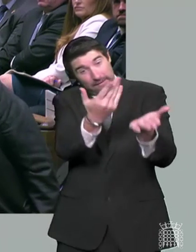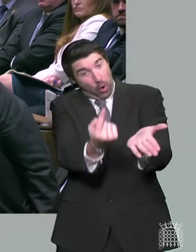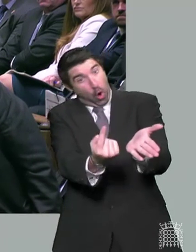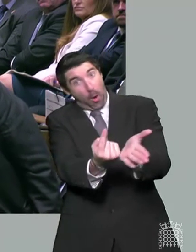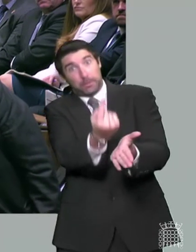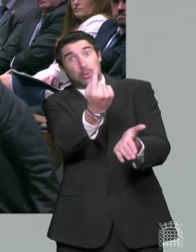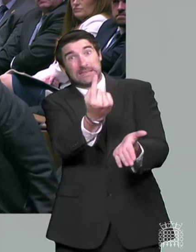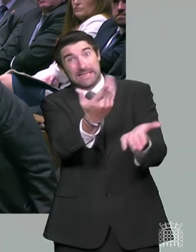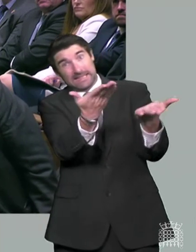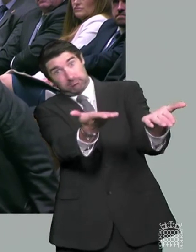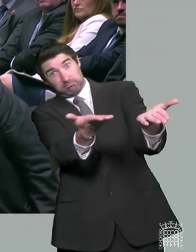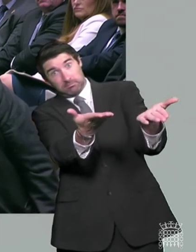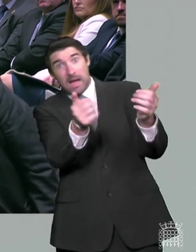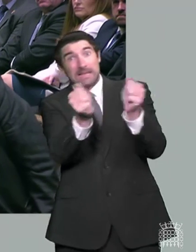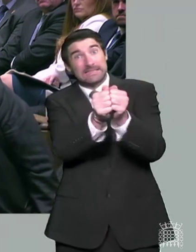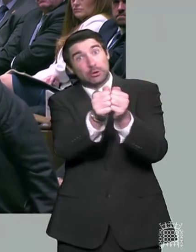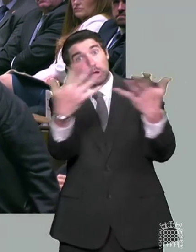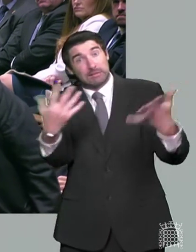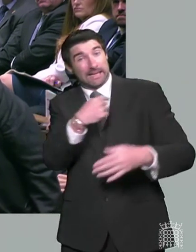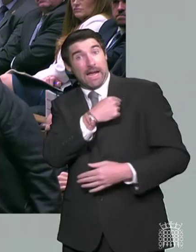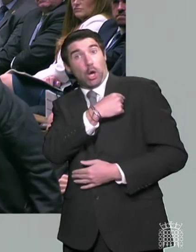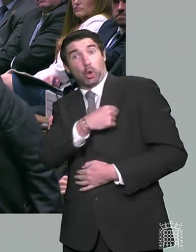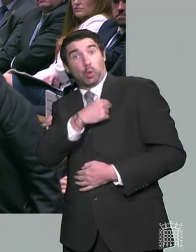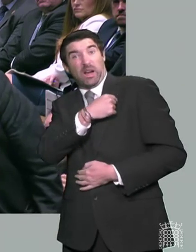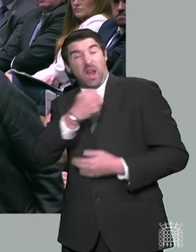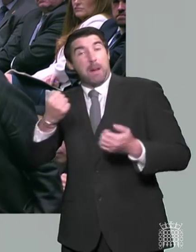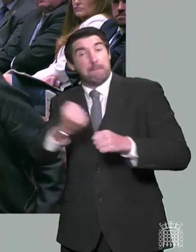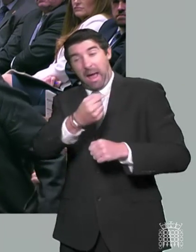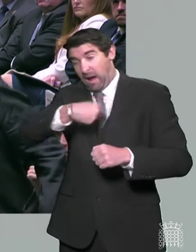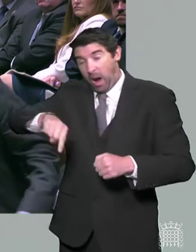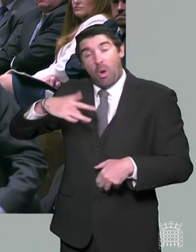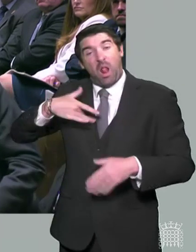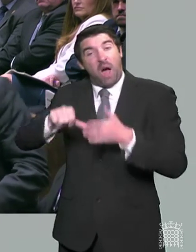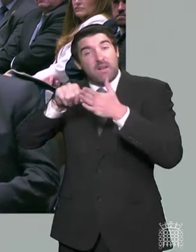Let him disagree with the union barons who would add to people’s costs in the coming weeks.